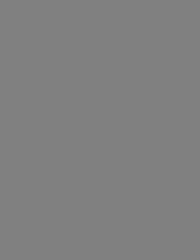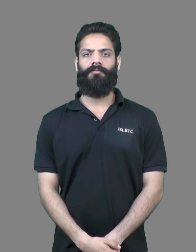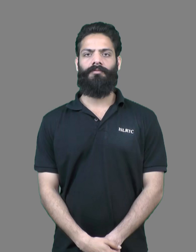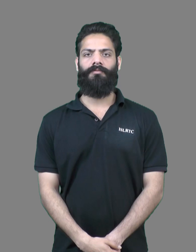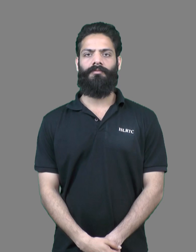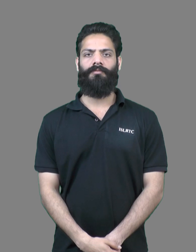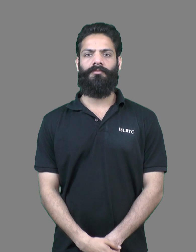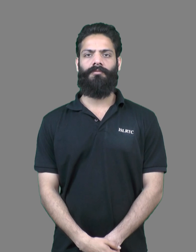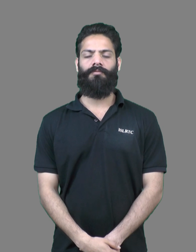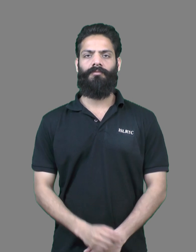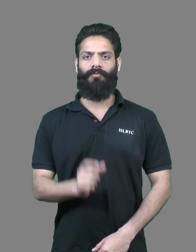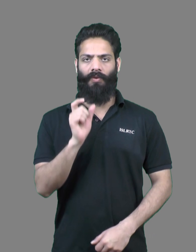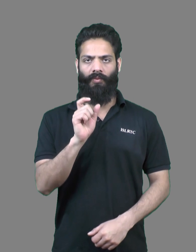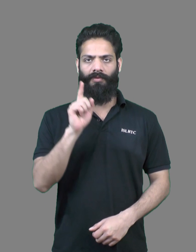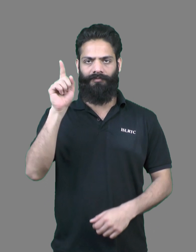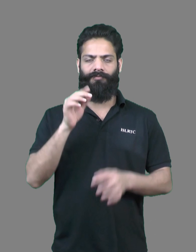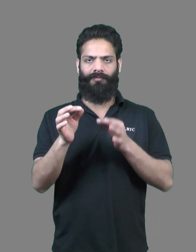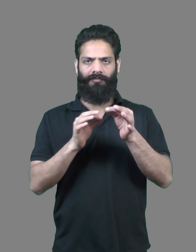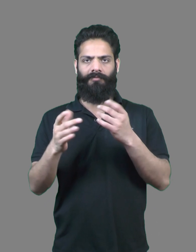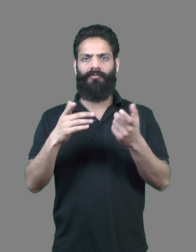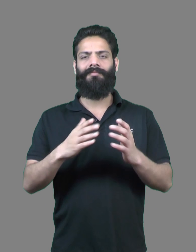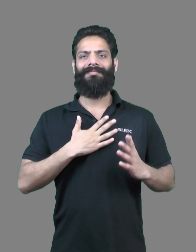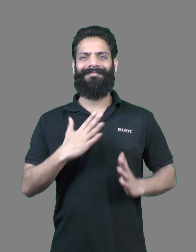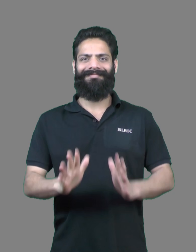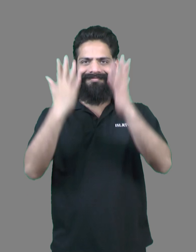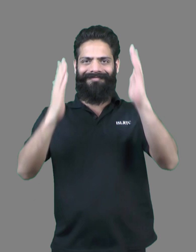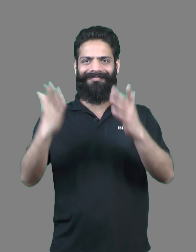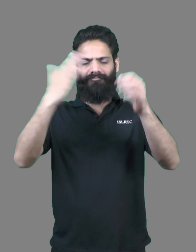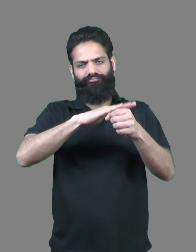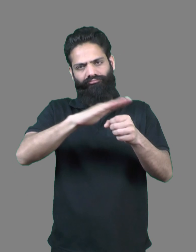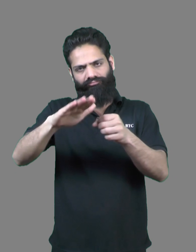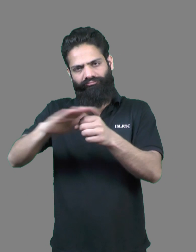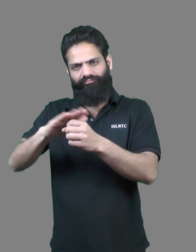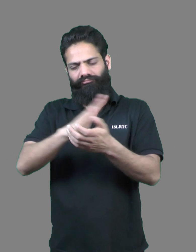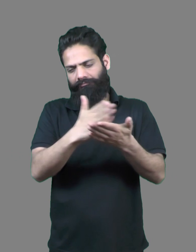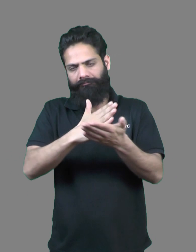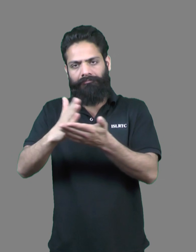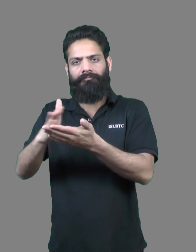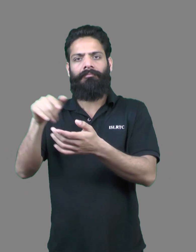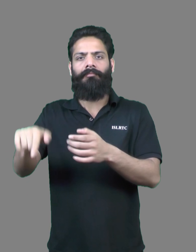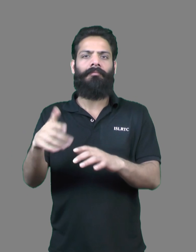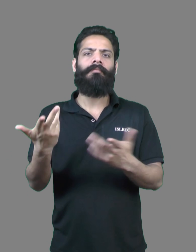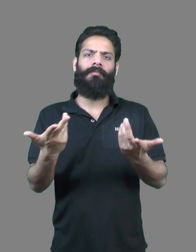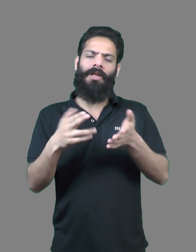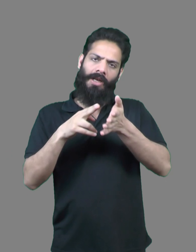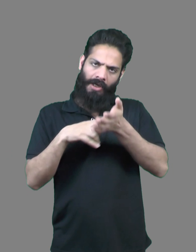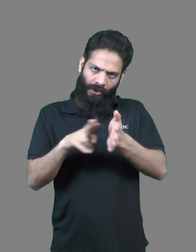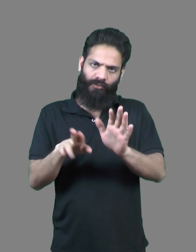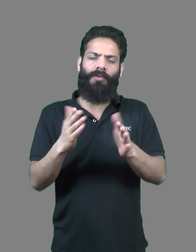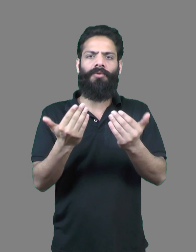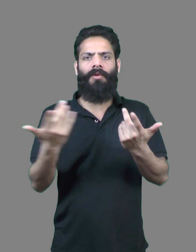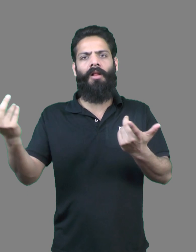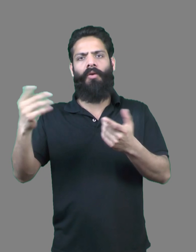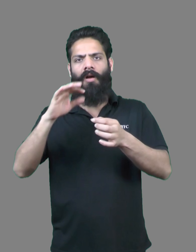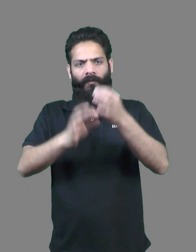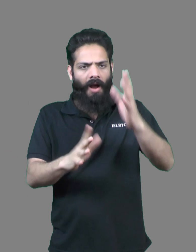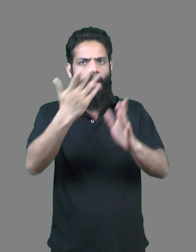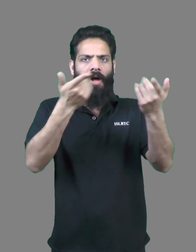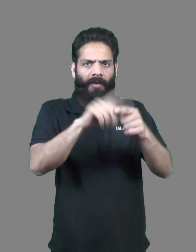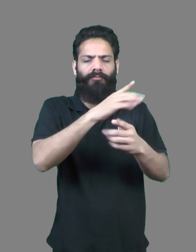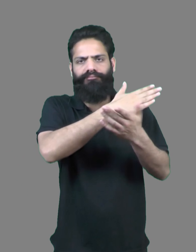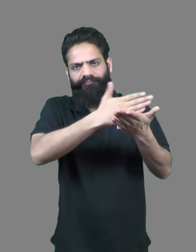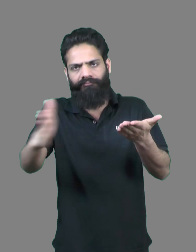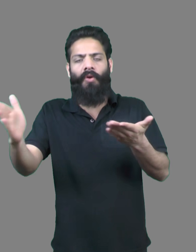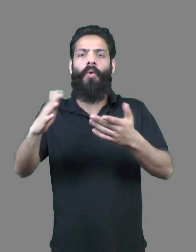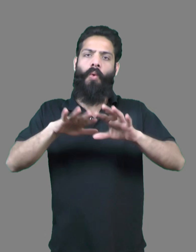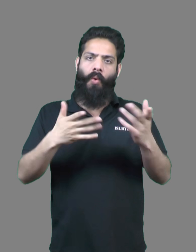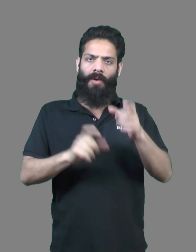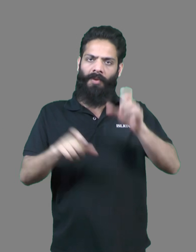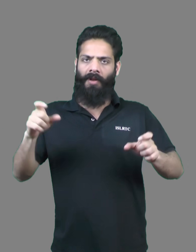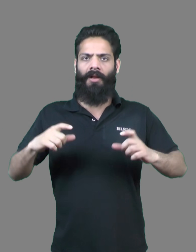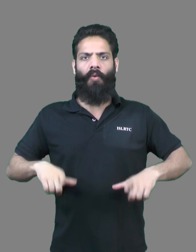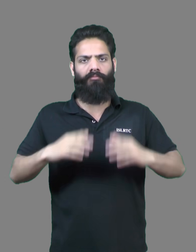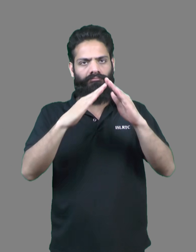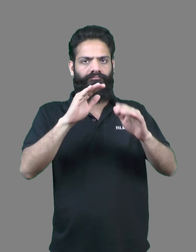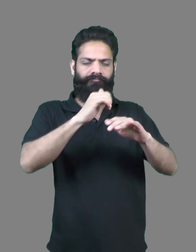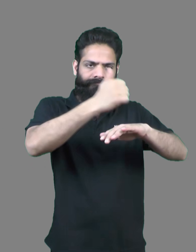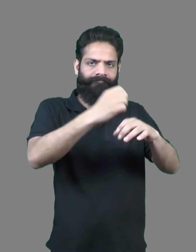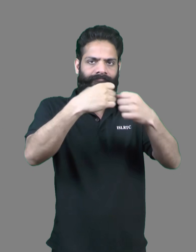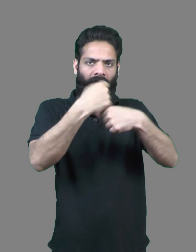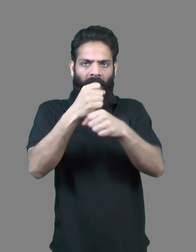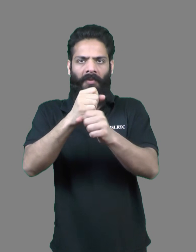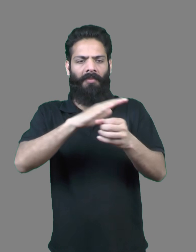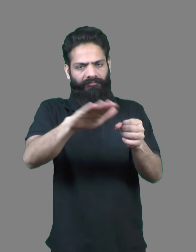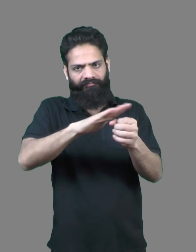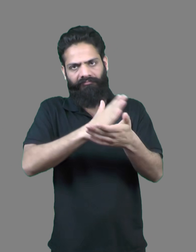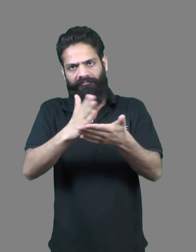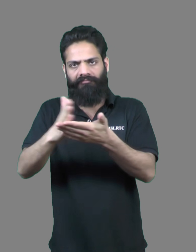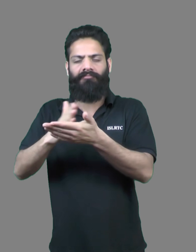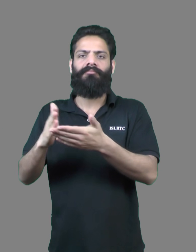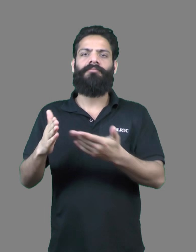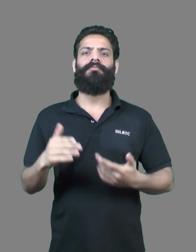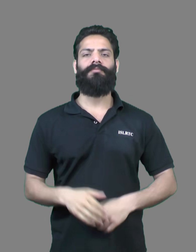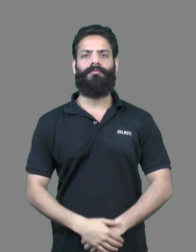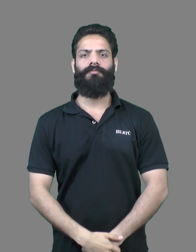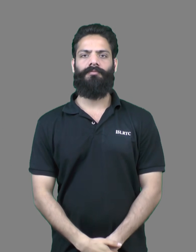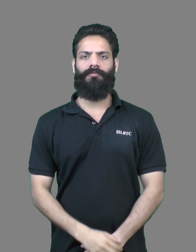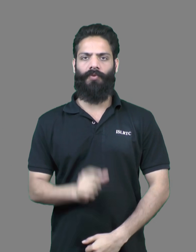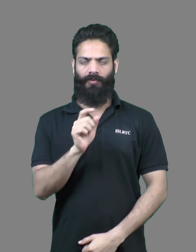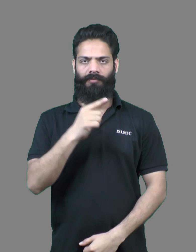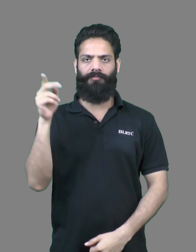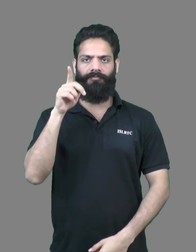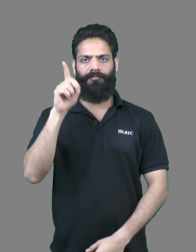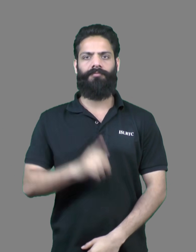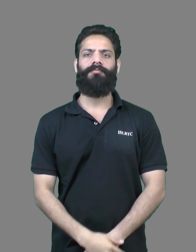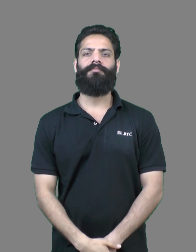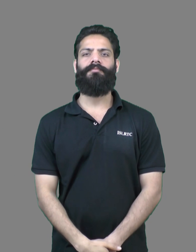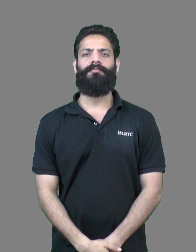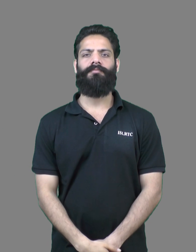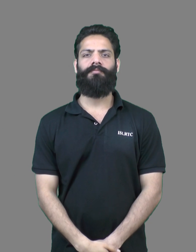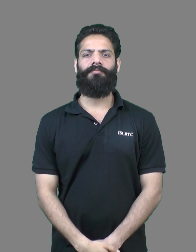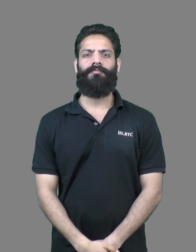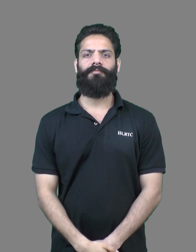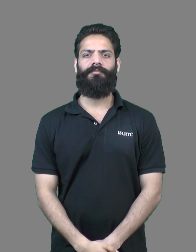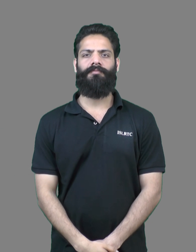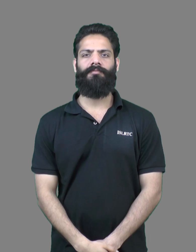Deforestation